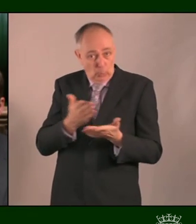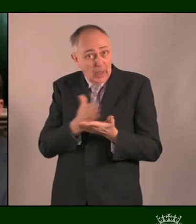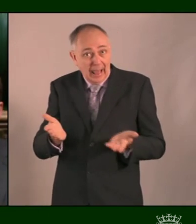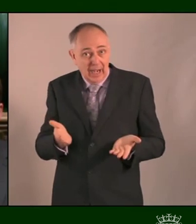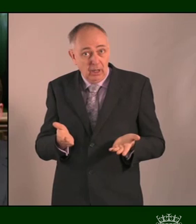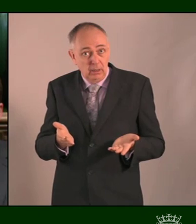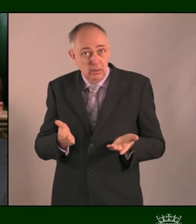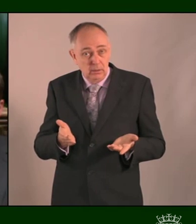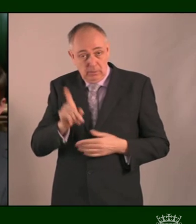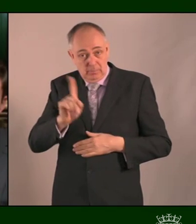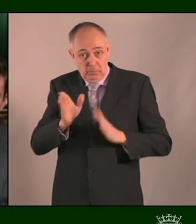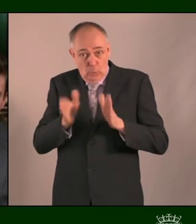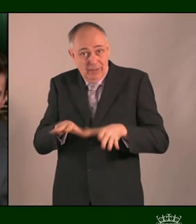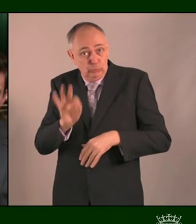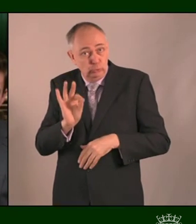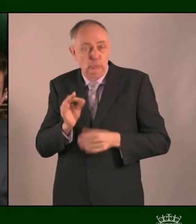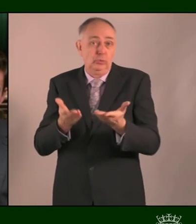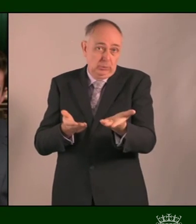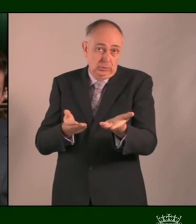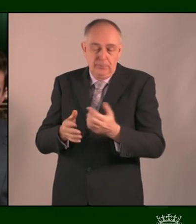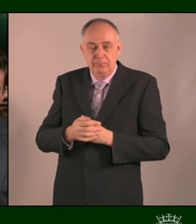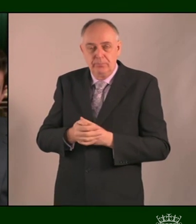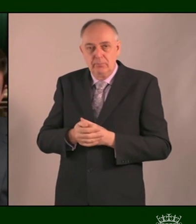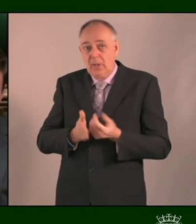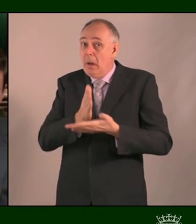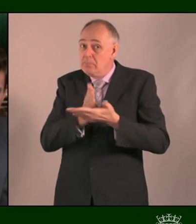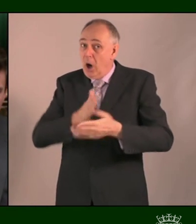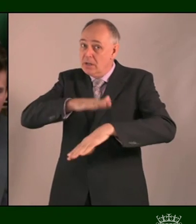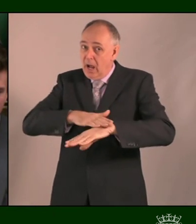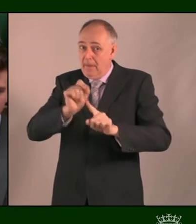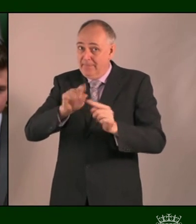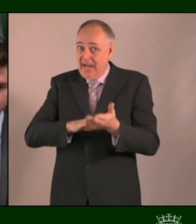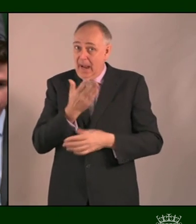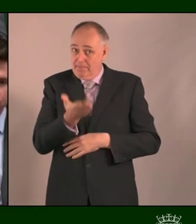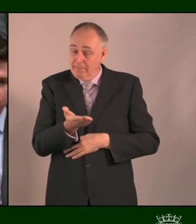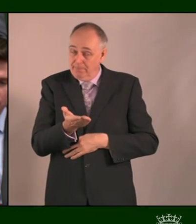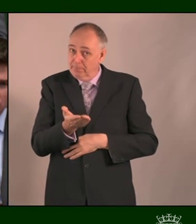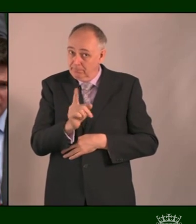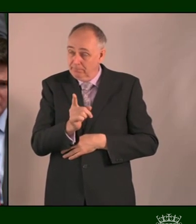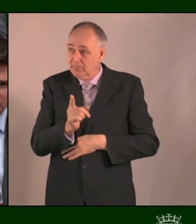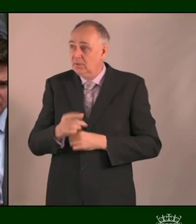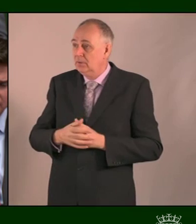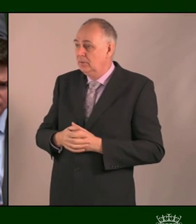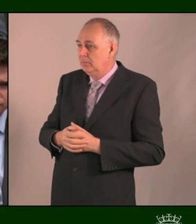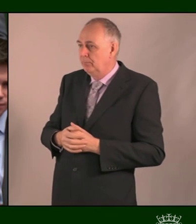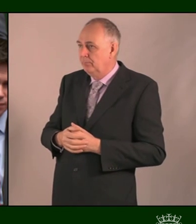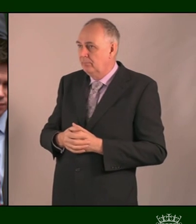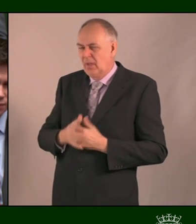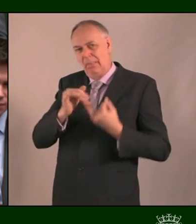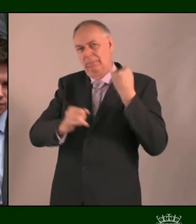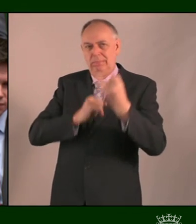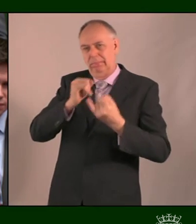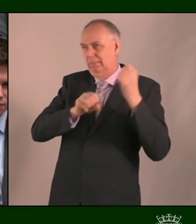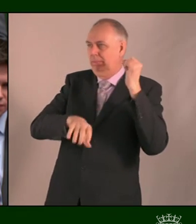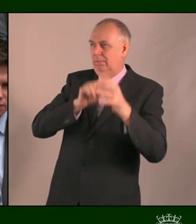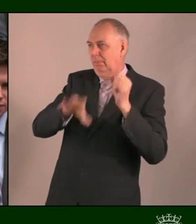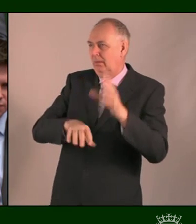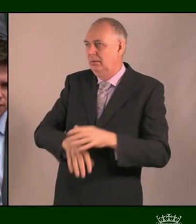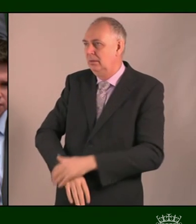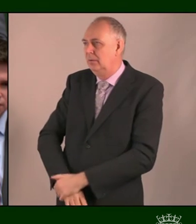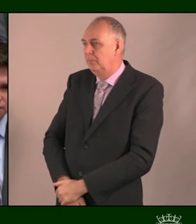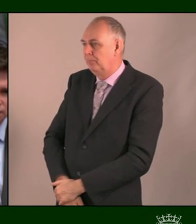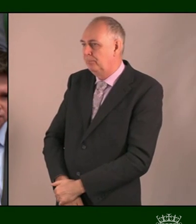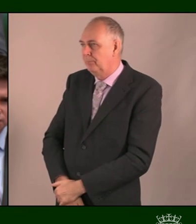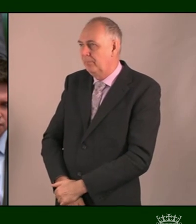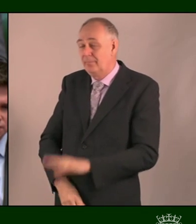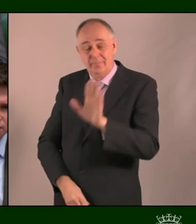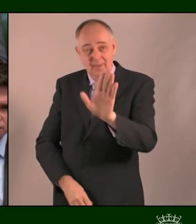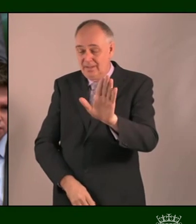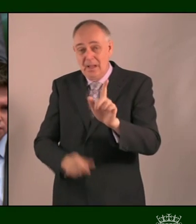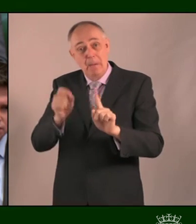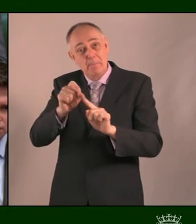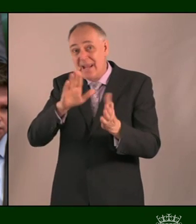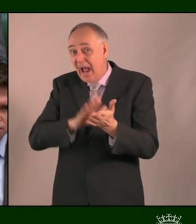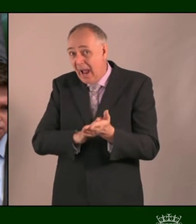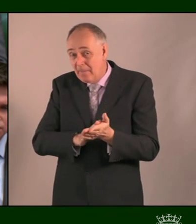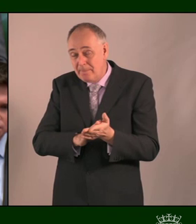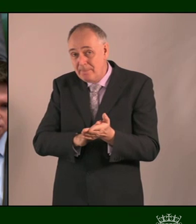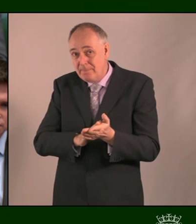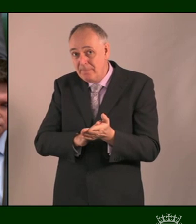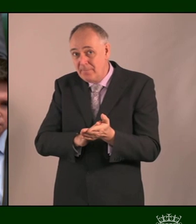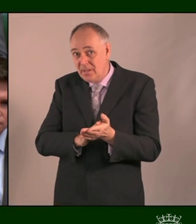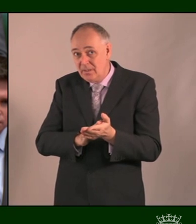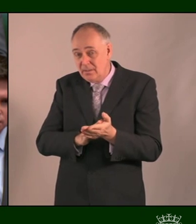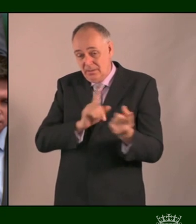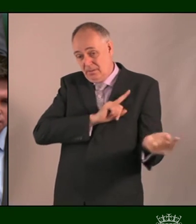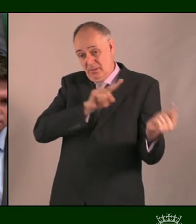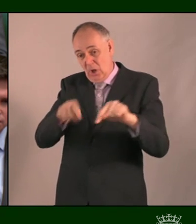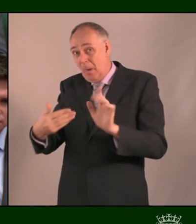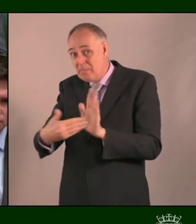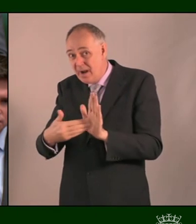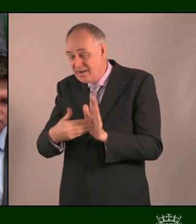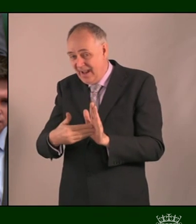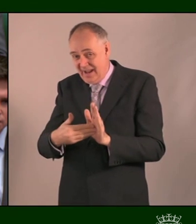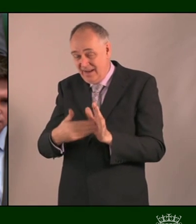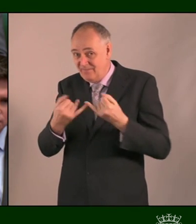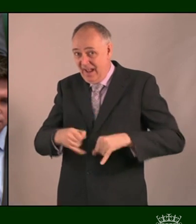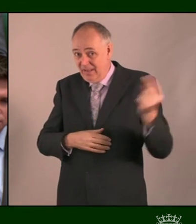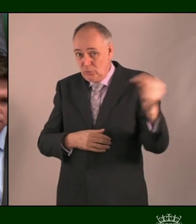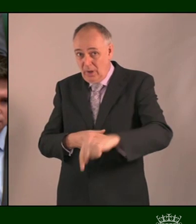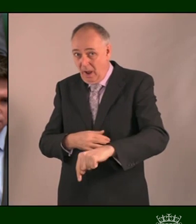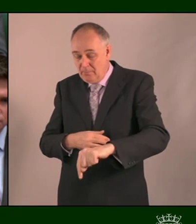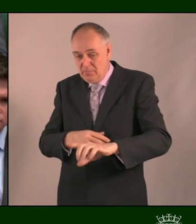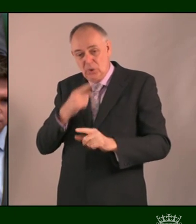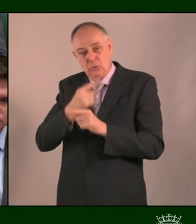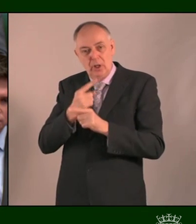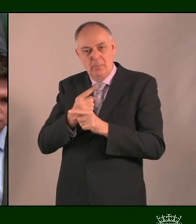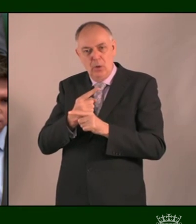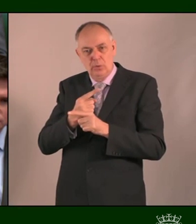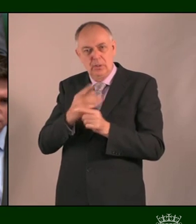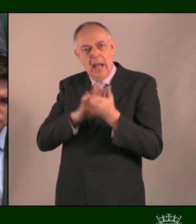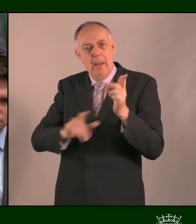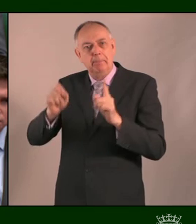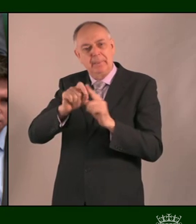Our part-time Prime Minister failed to turn up on Monday to answer a question about a breach of the ministerial code.